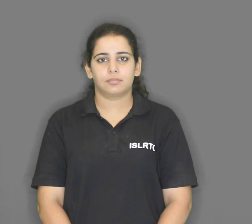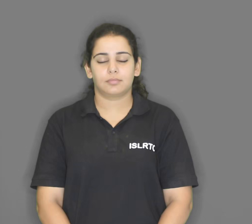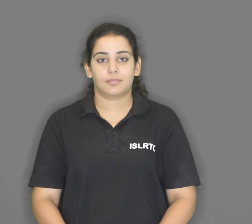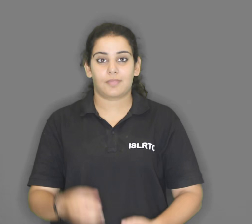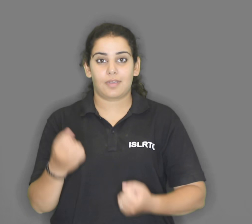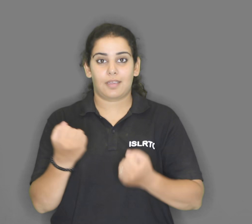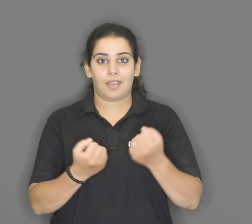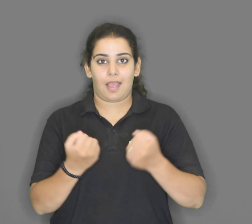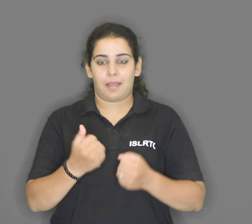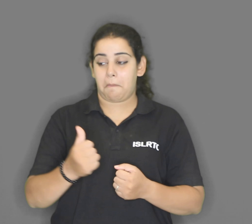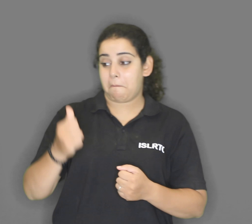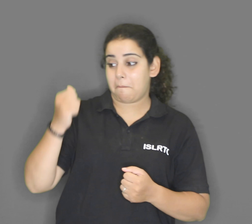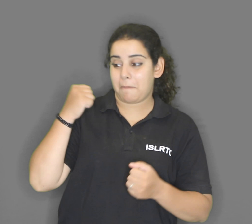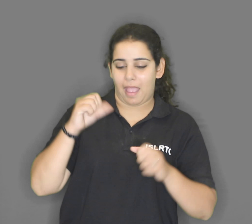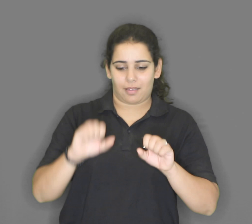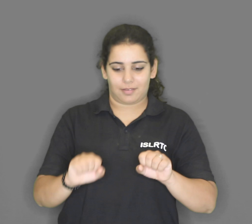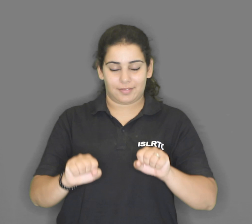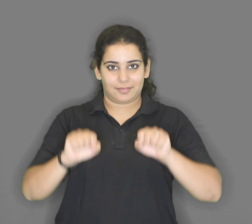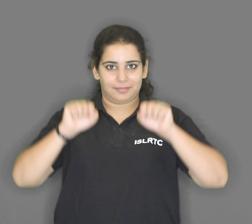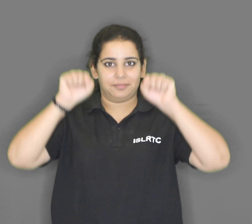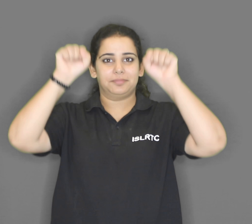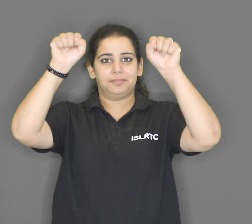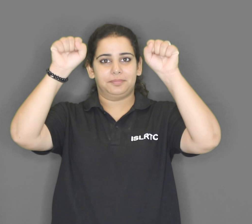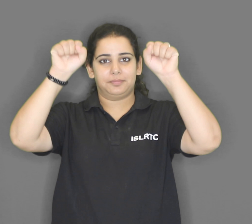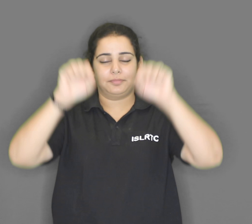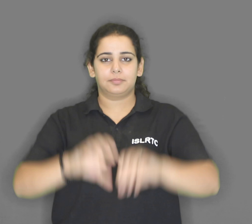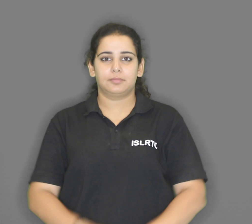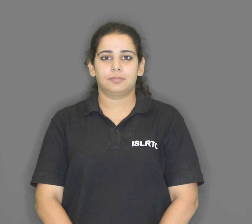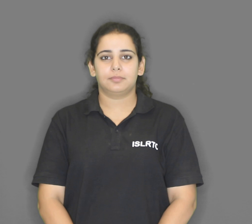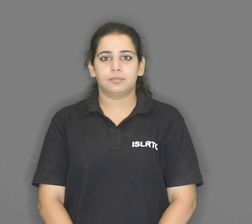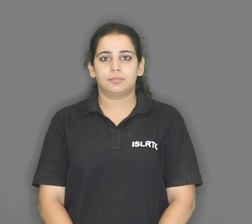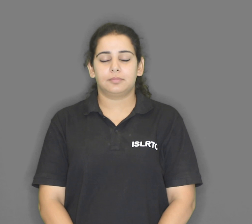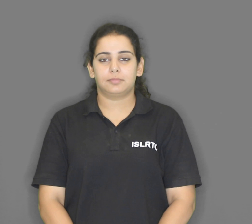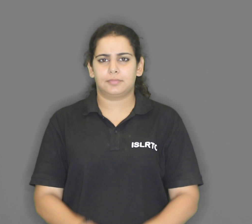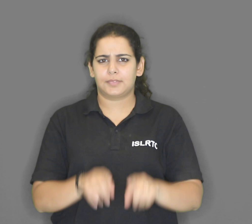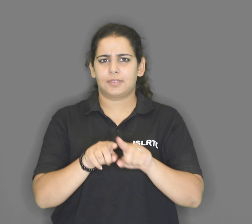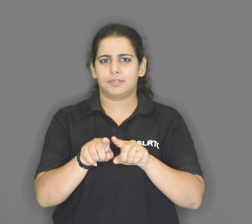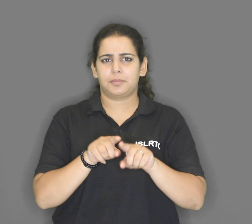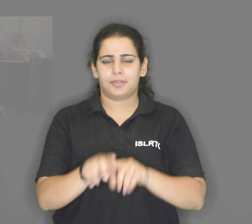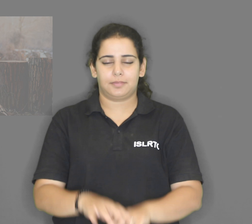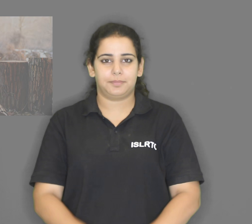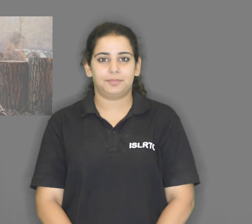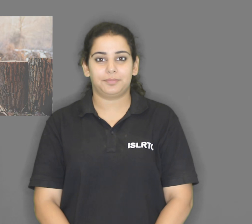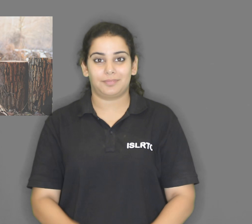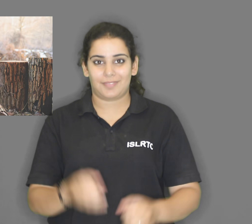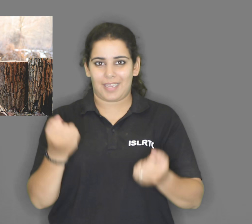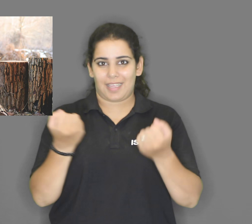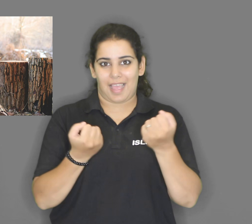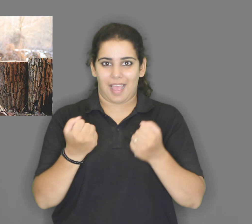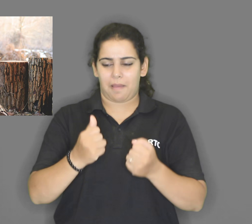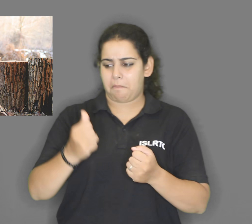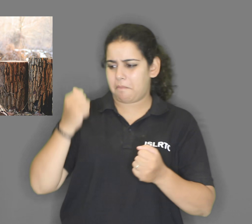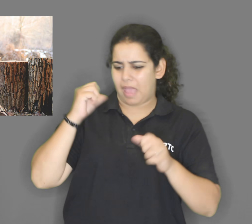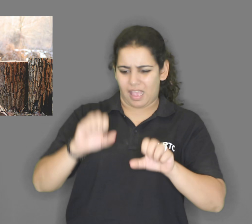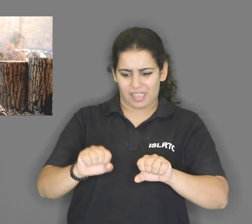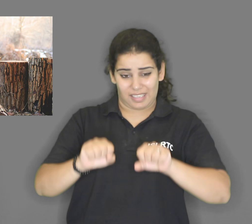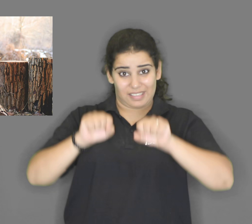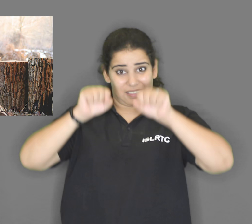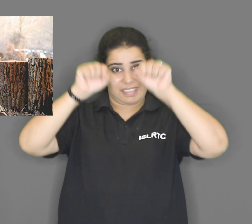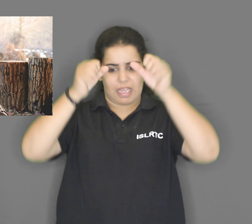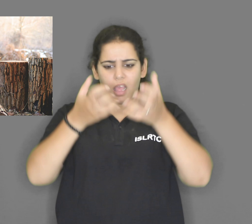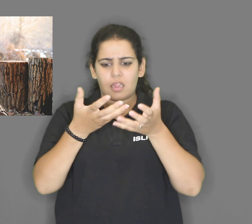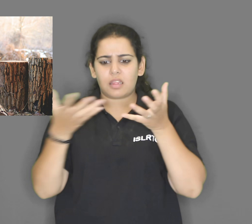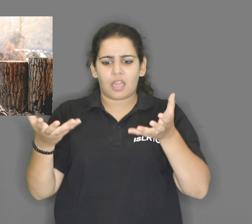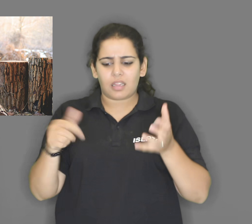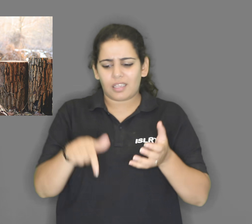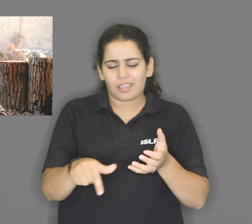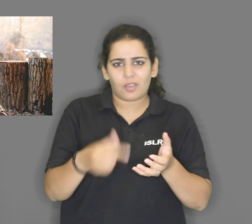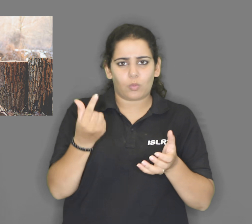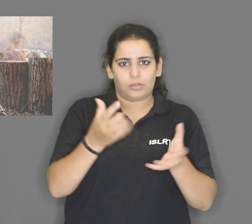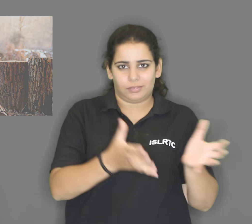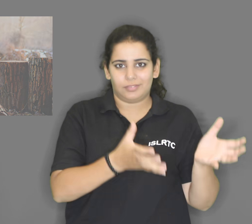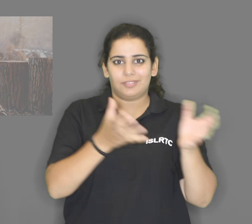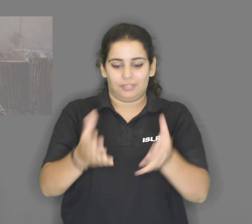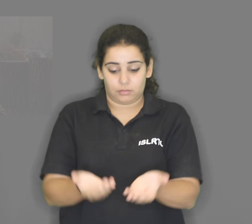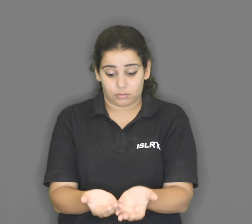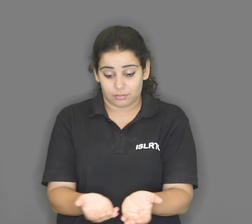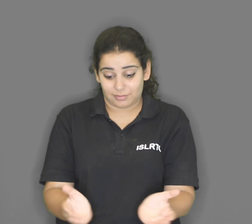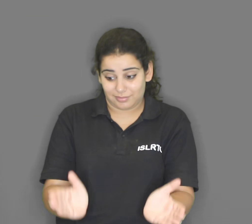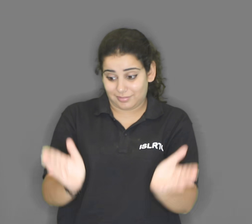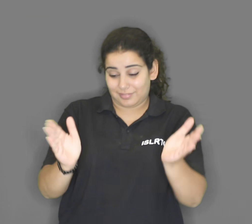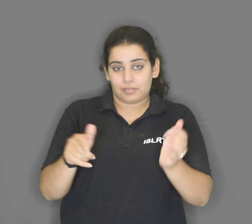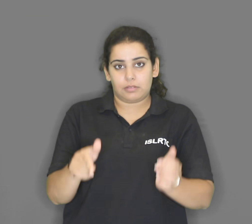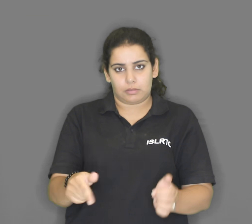Trunk The main woody stem of a tree as distinct from its branches and roots